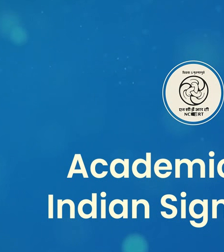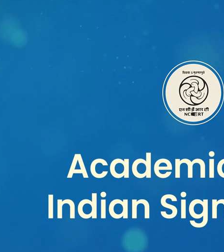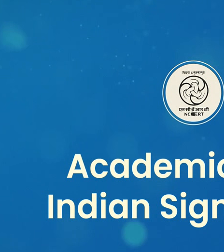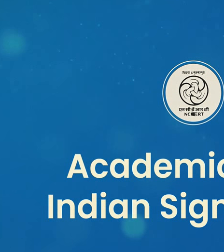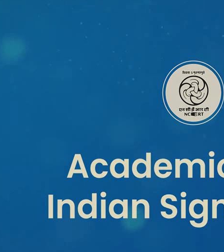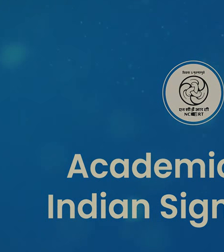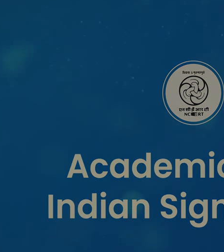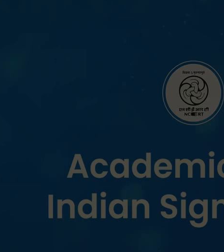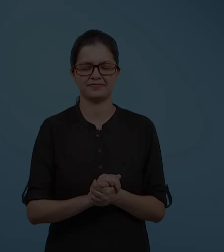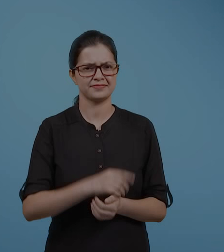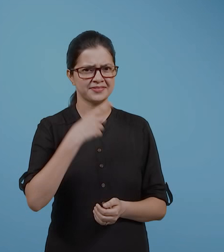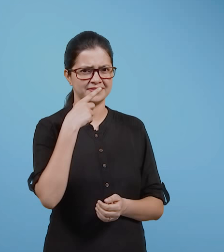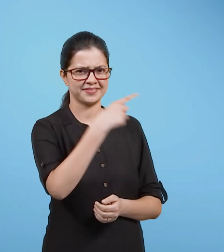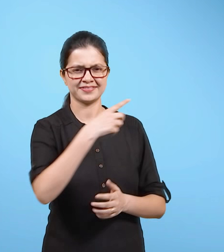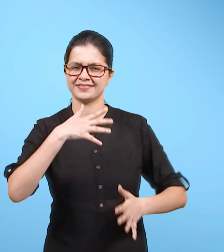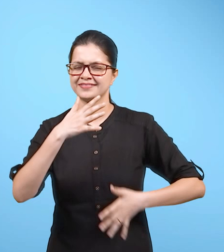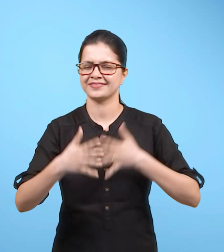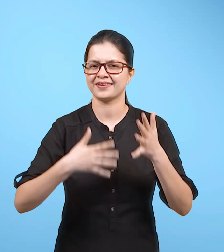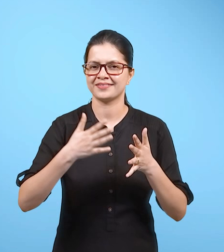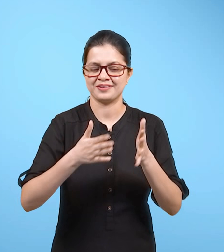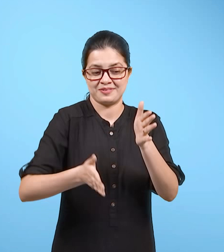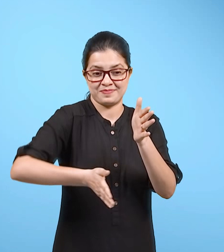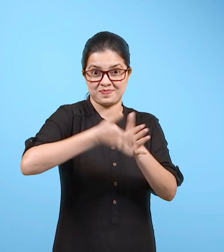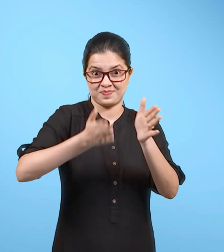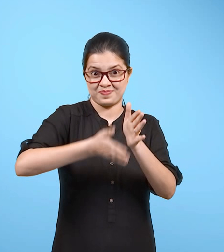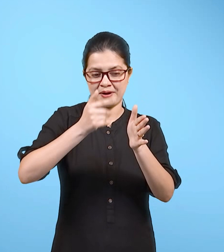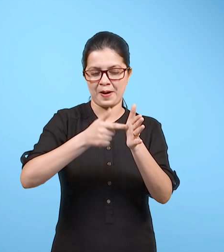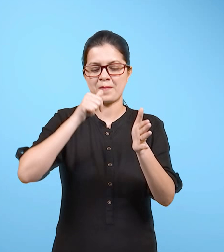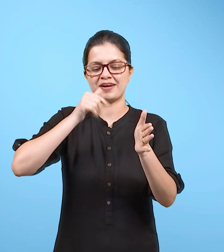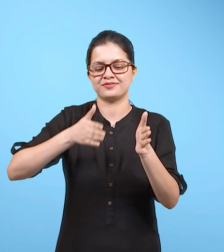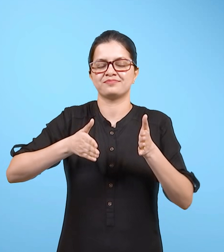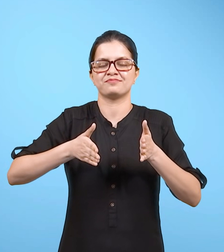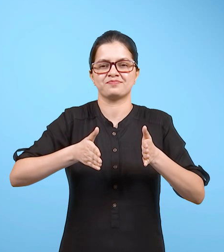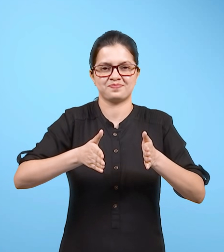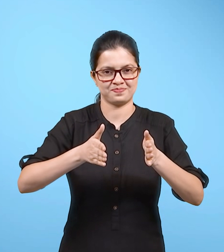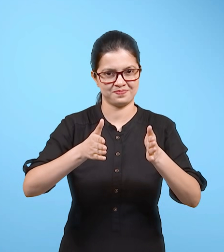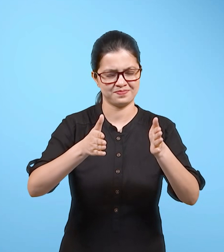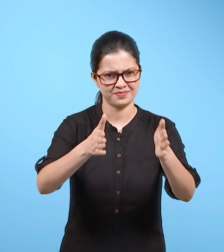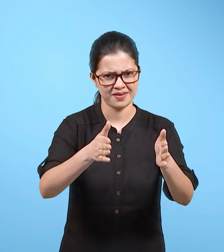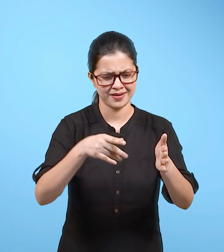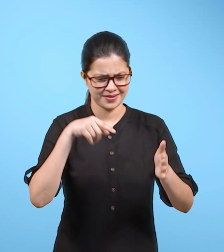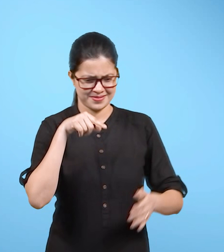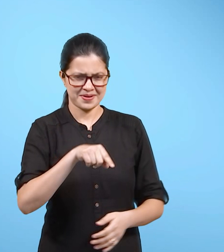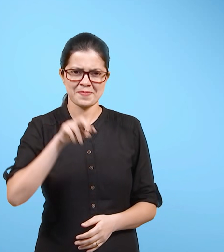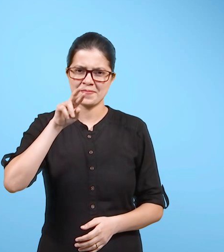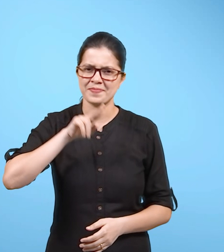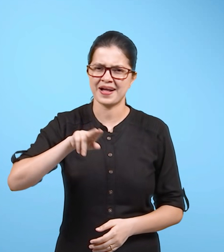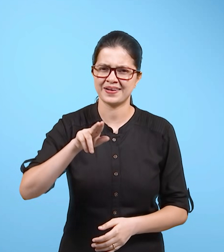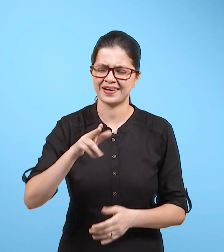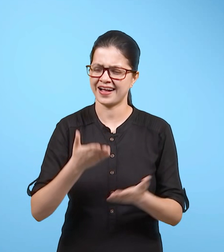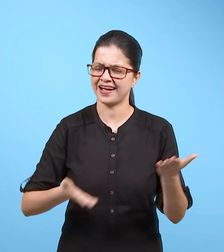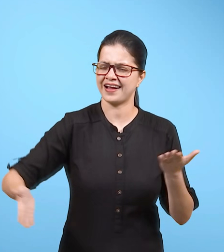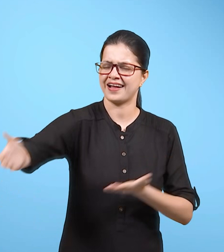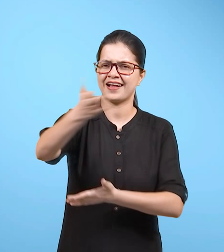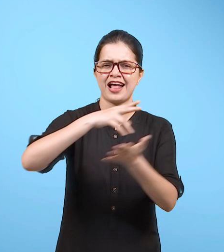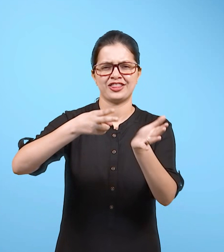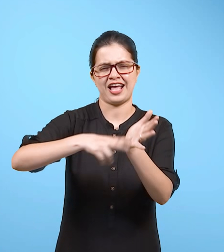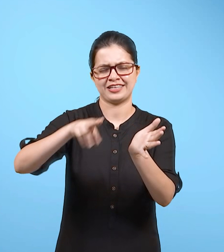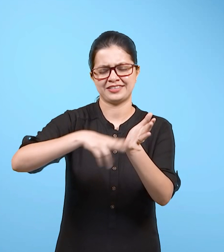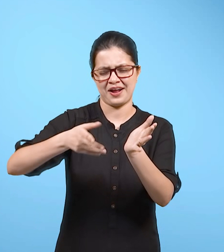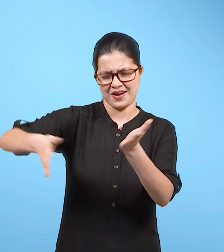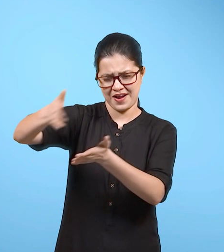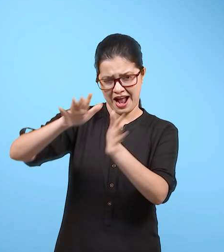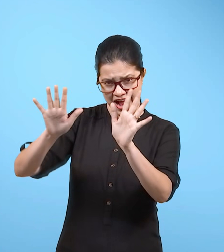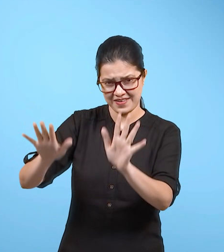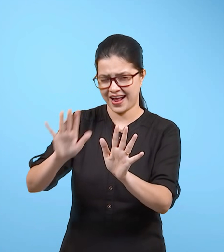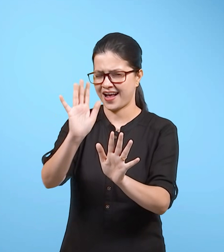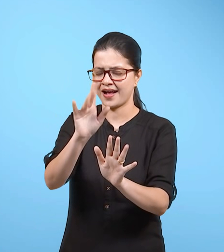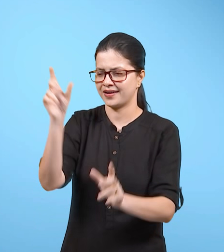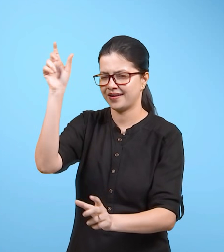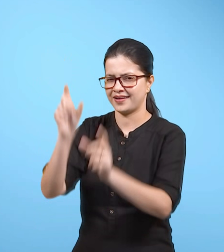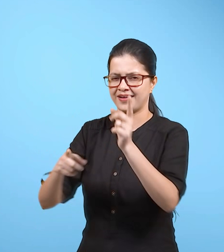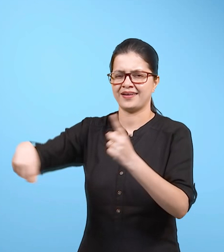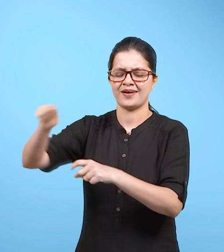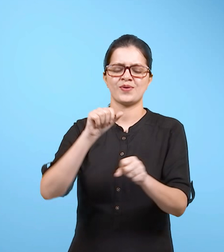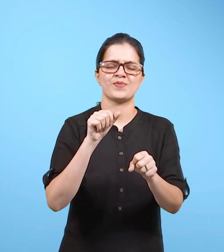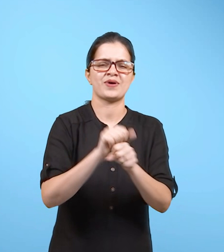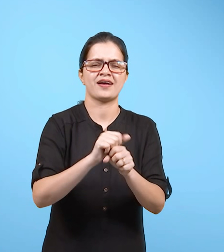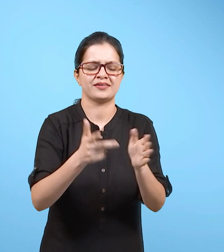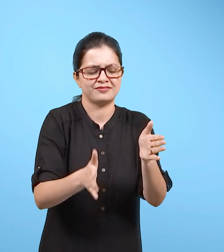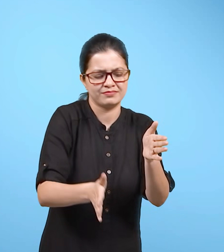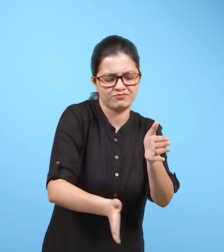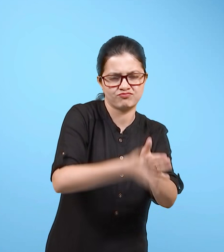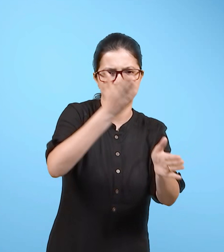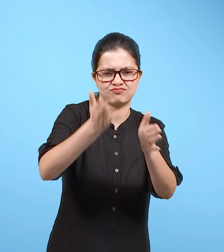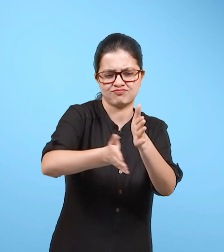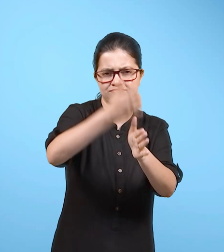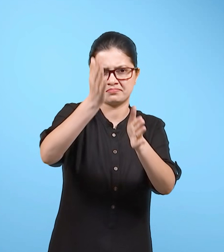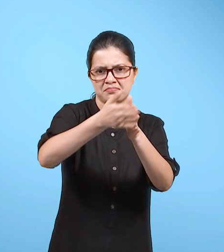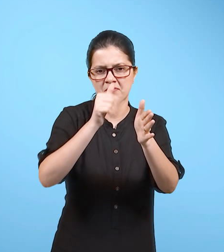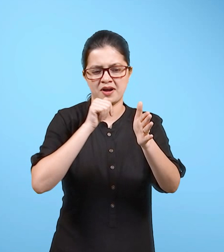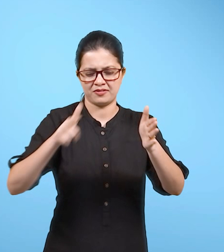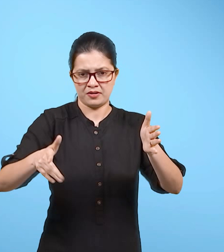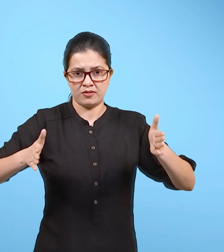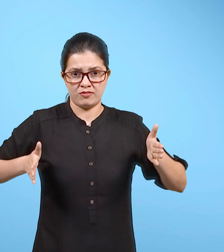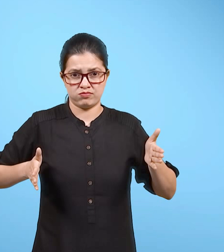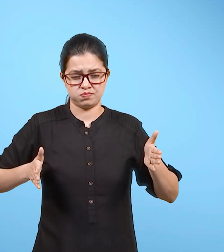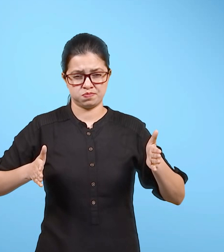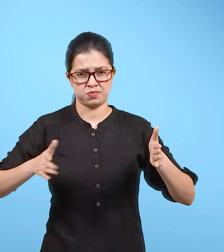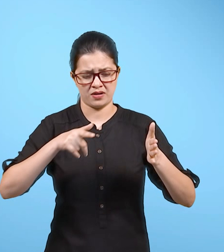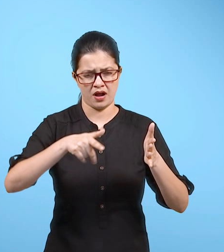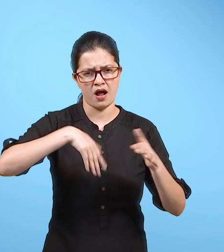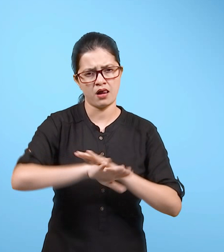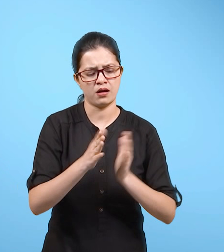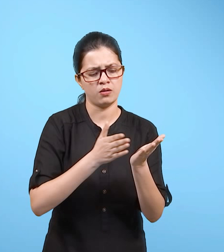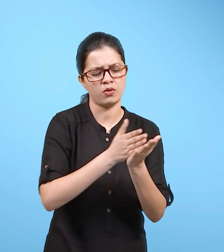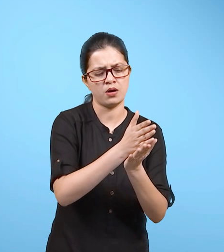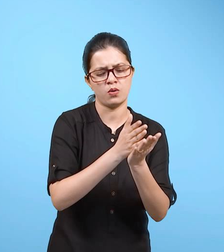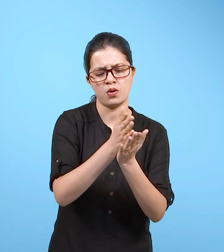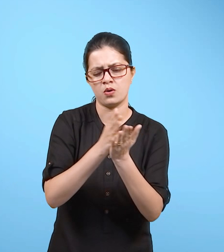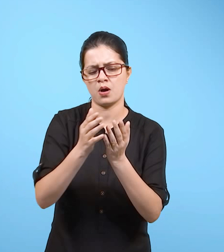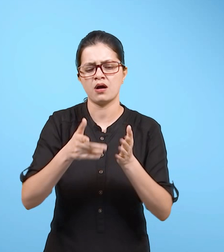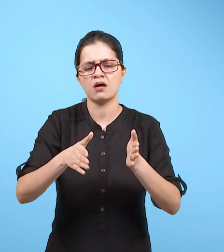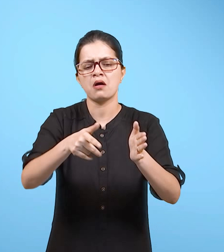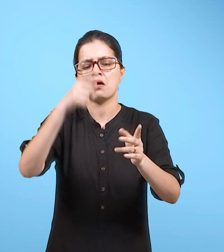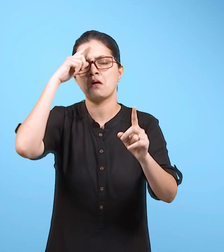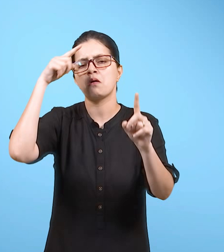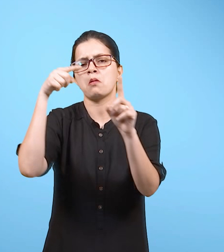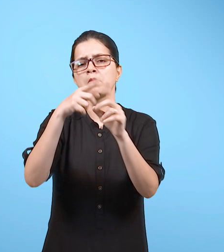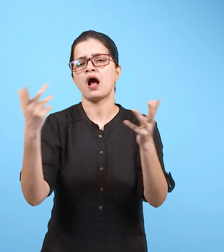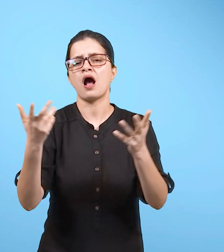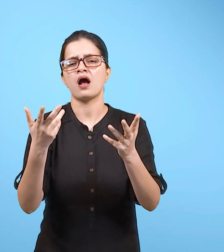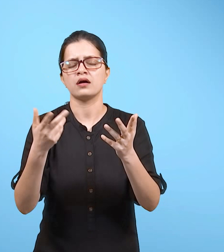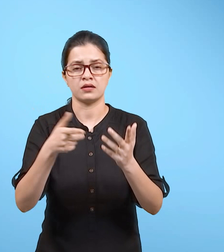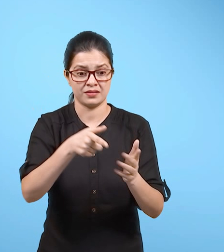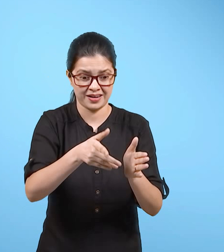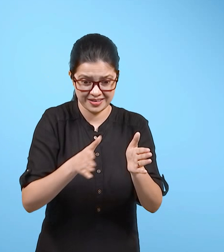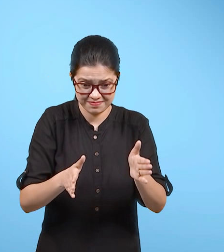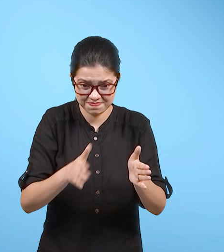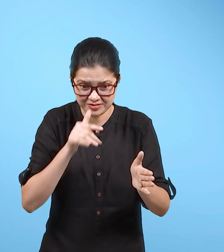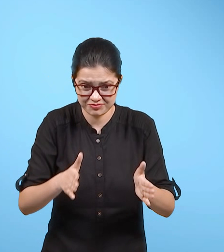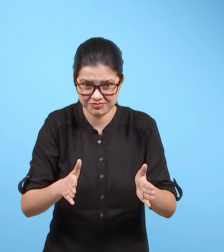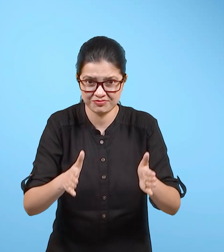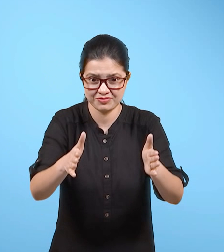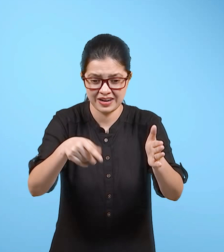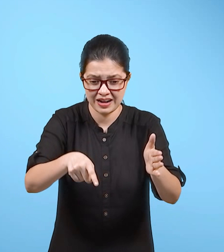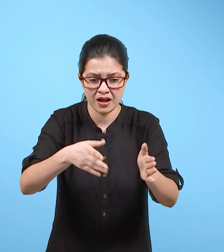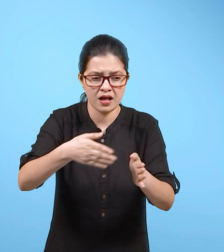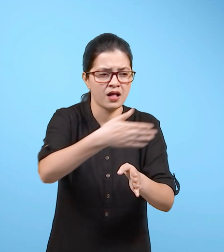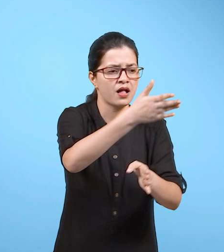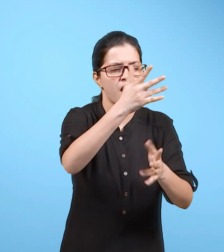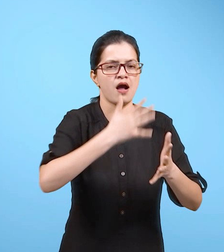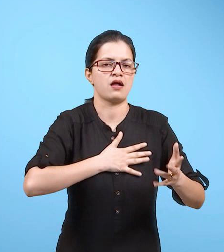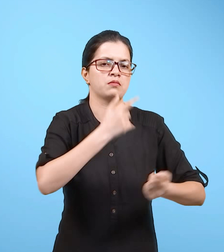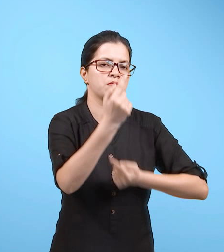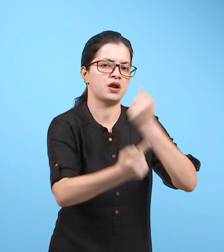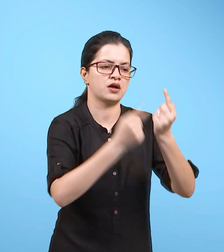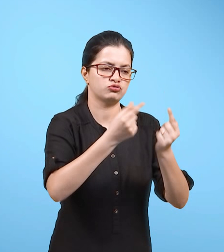Canal There are two signs for canal. A canal is an artificial waterway or channel of water. It is used for various purposes such as irrigation,